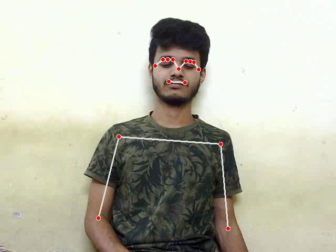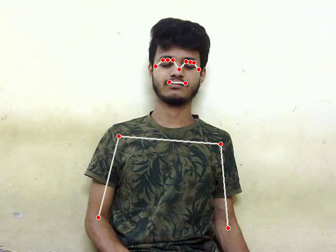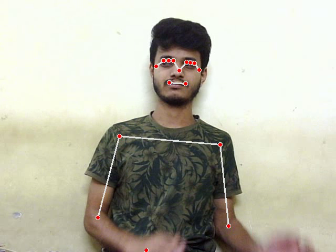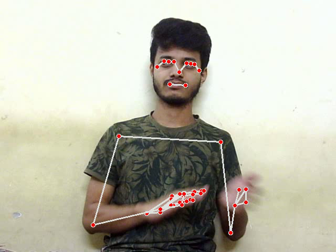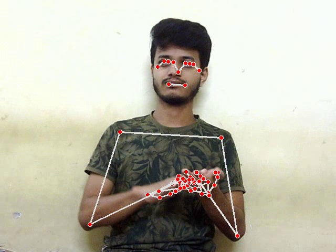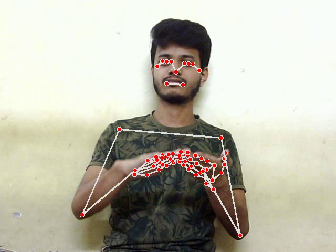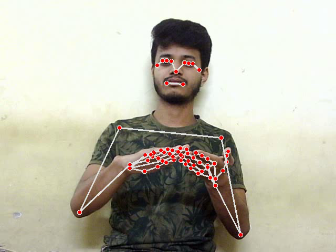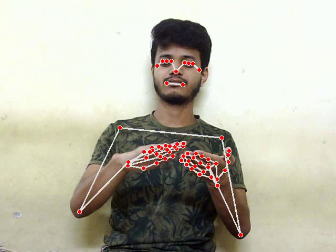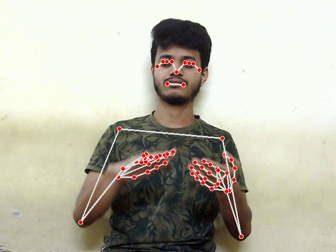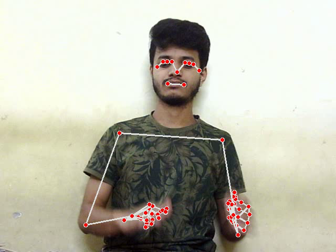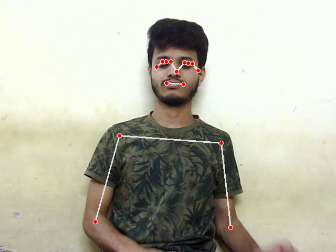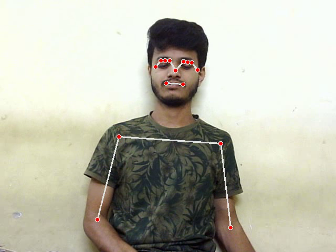nice